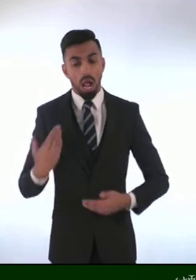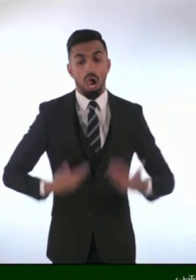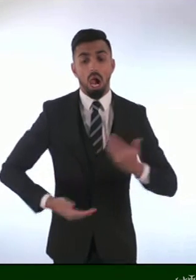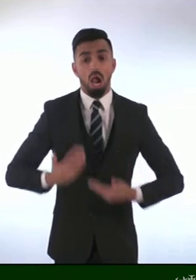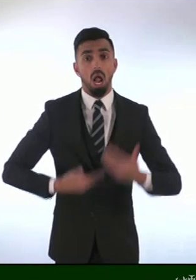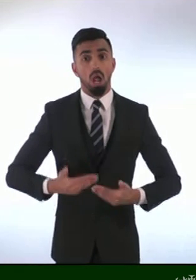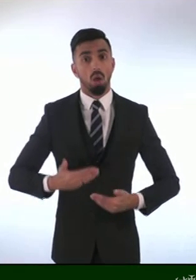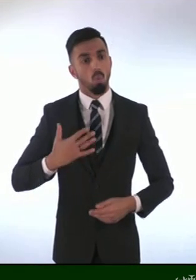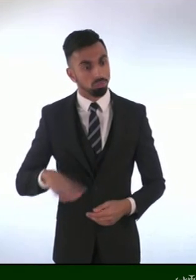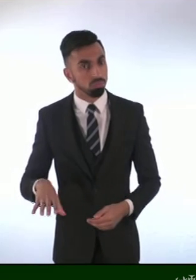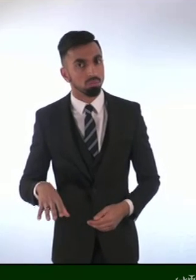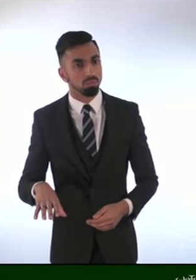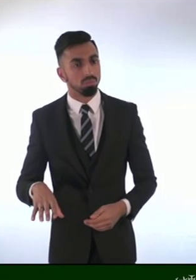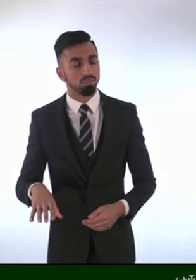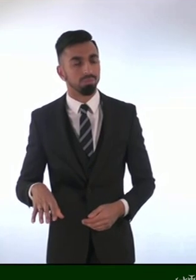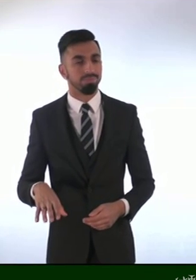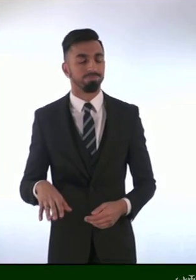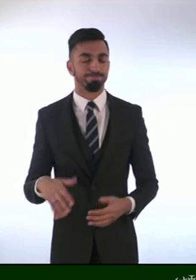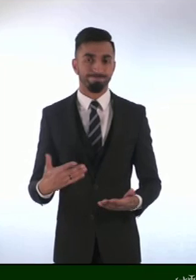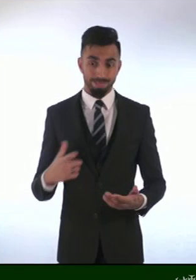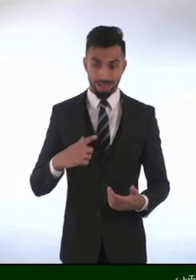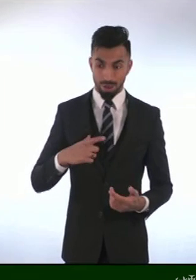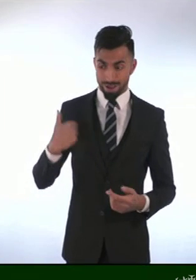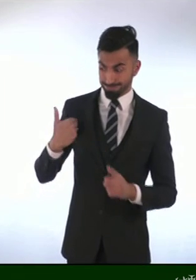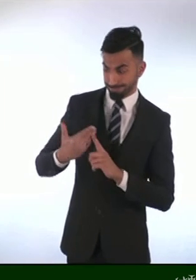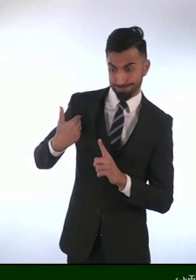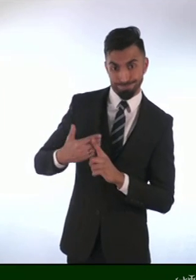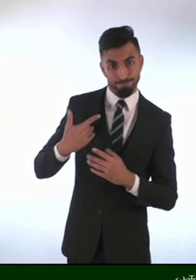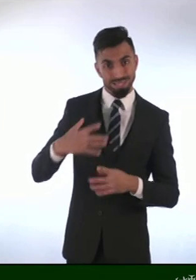That is why we are taking all the measures that we have announced.